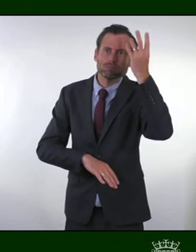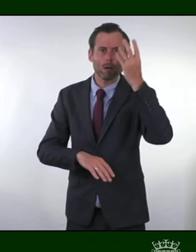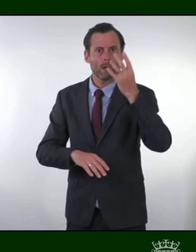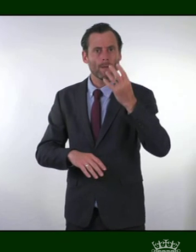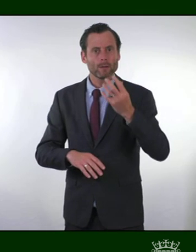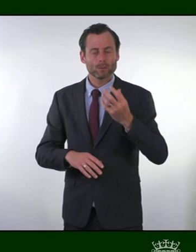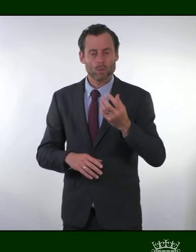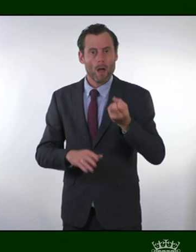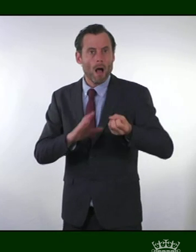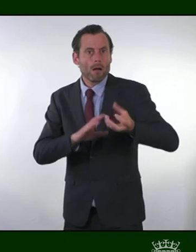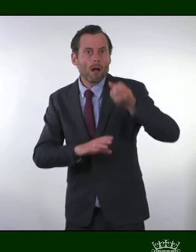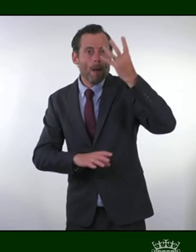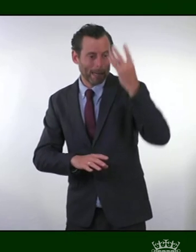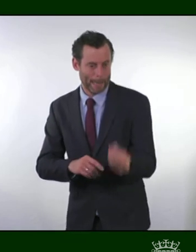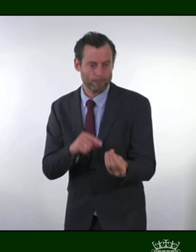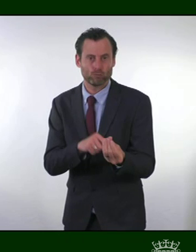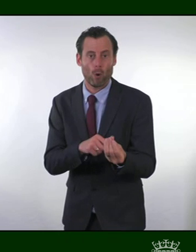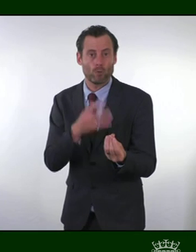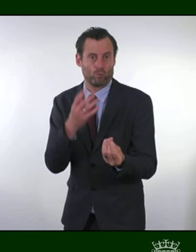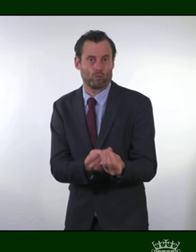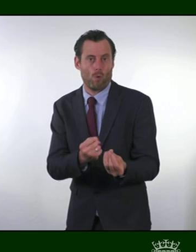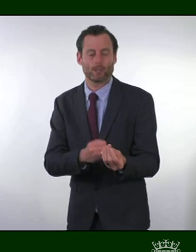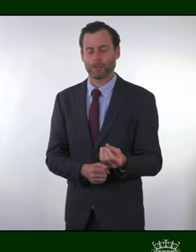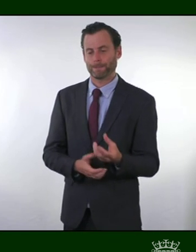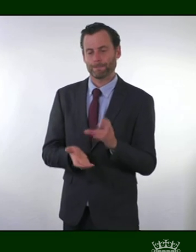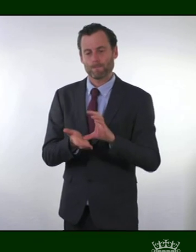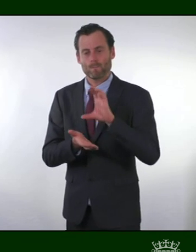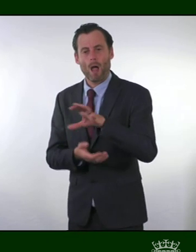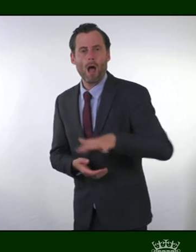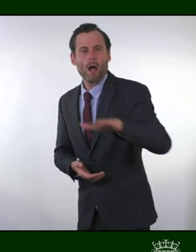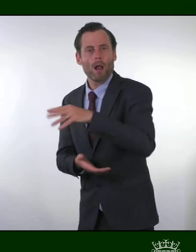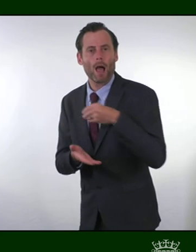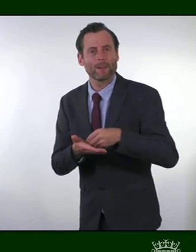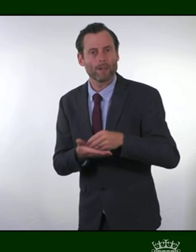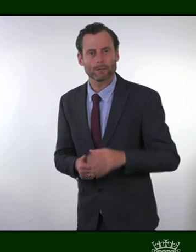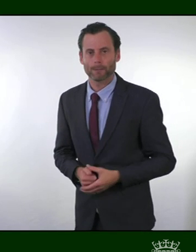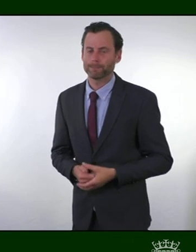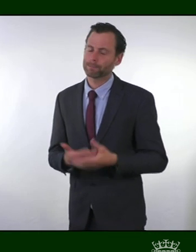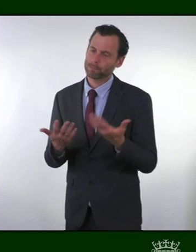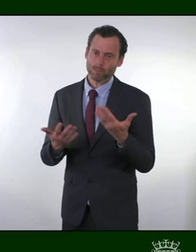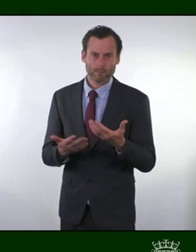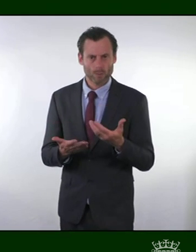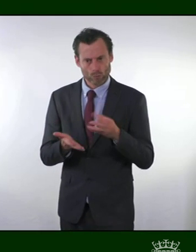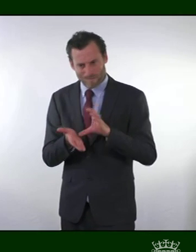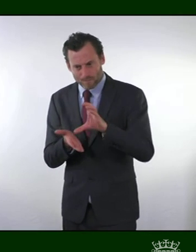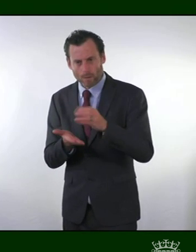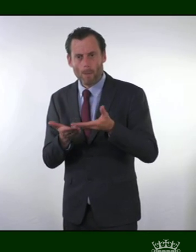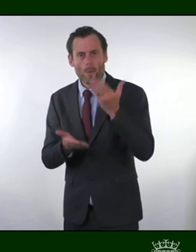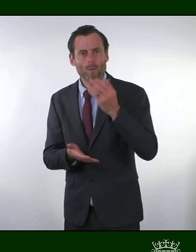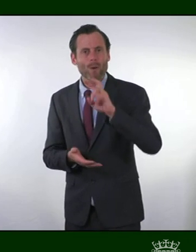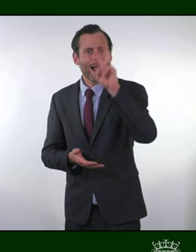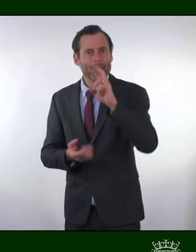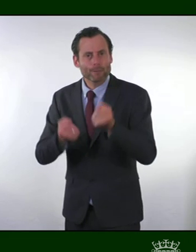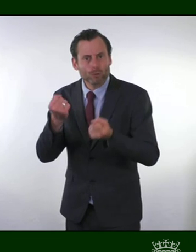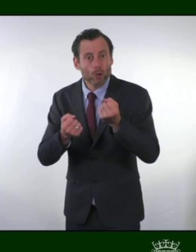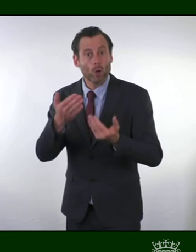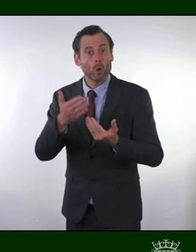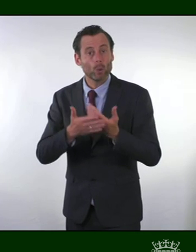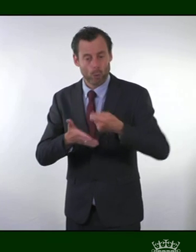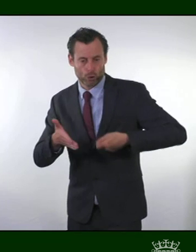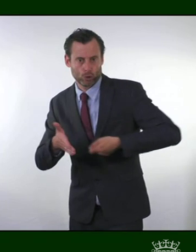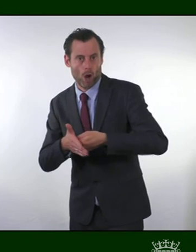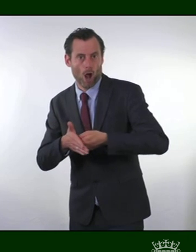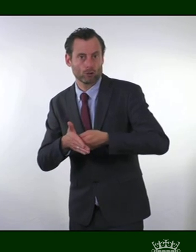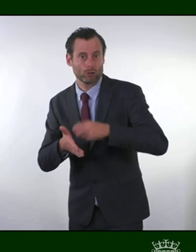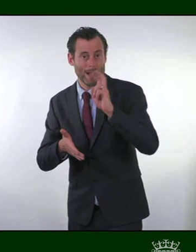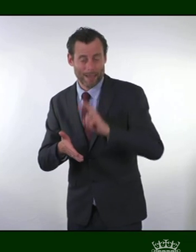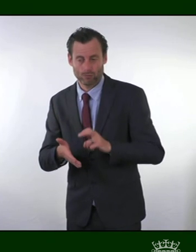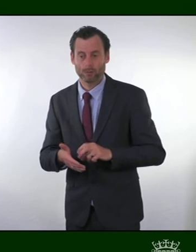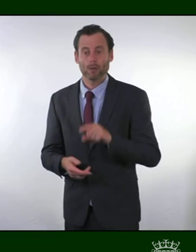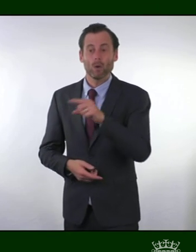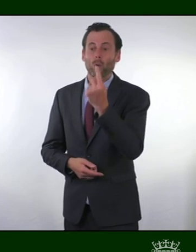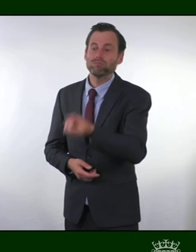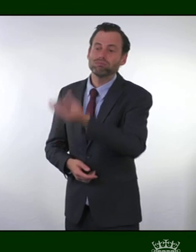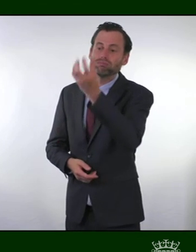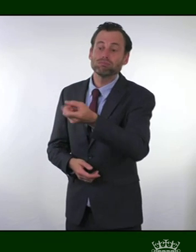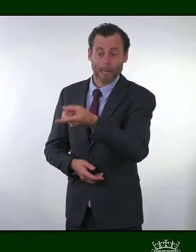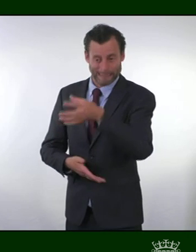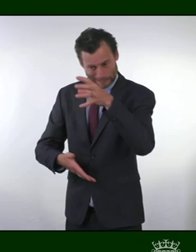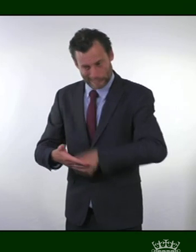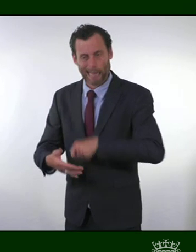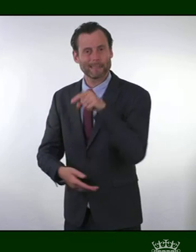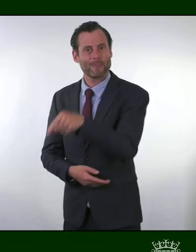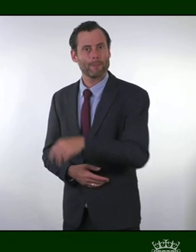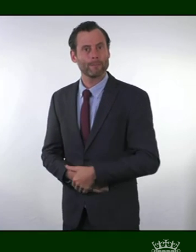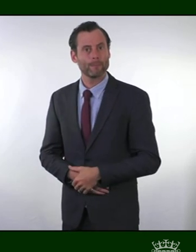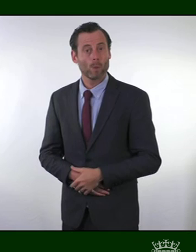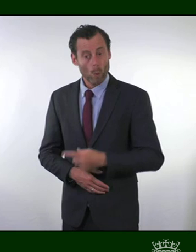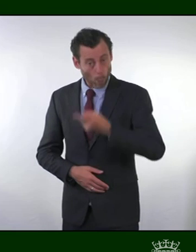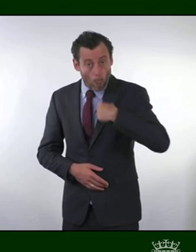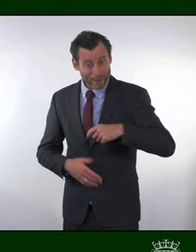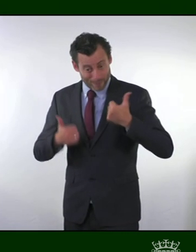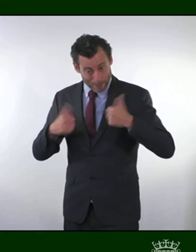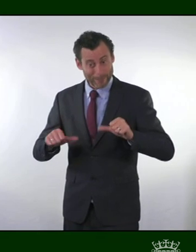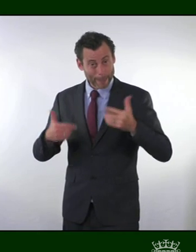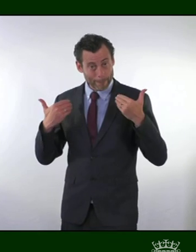Carbon capture and storage, the nature for climate fund, investing to further the support for electric vehicles, new charging stations, tackling air quality, taxes on polluters—those are all measures we have already taken.